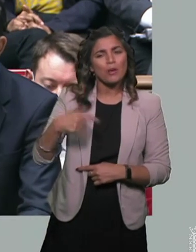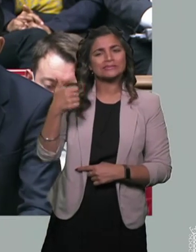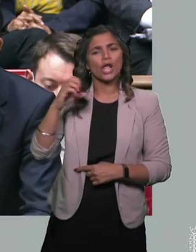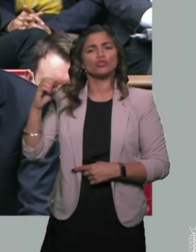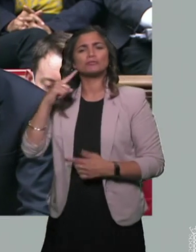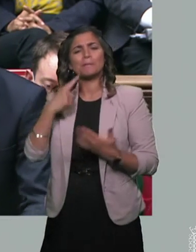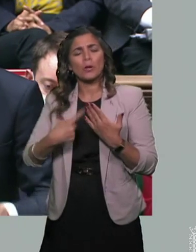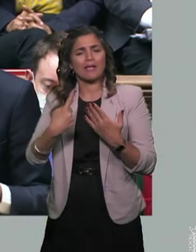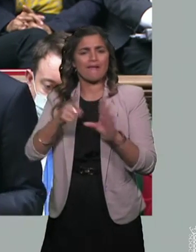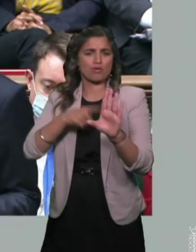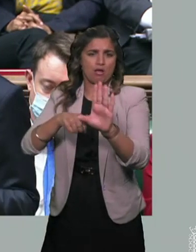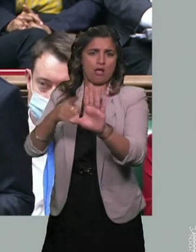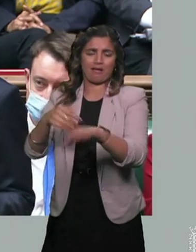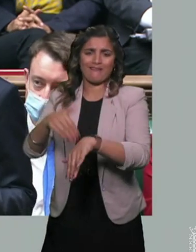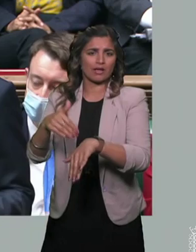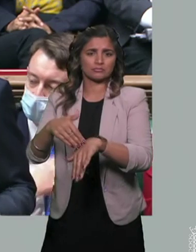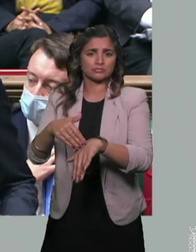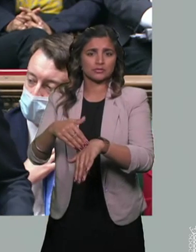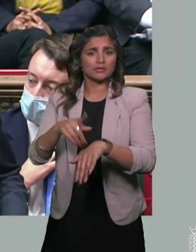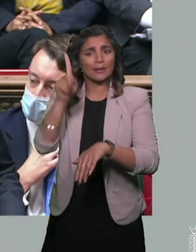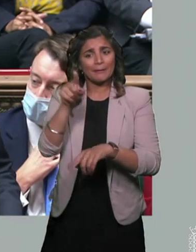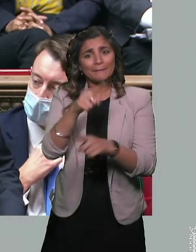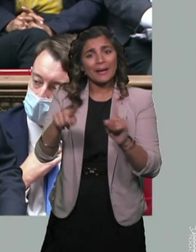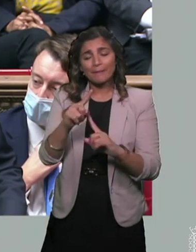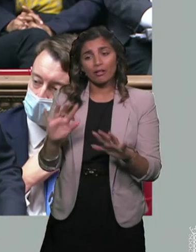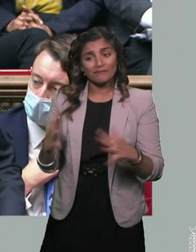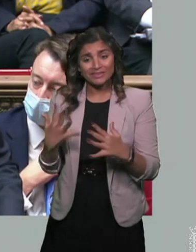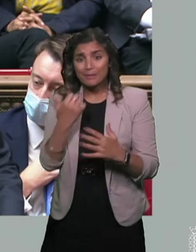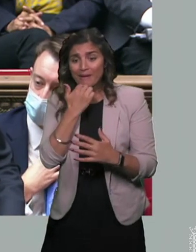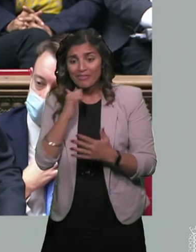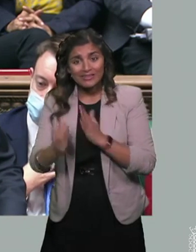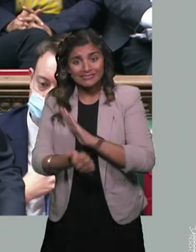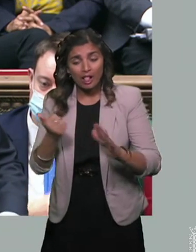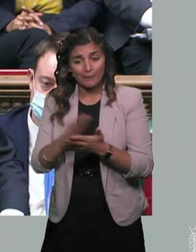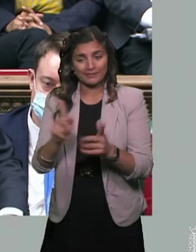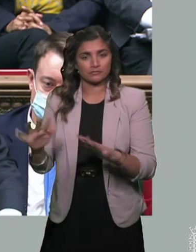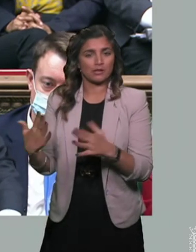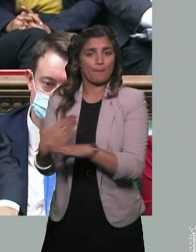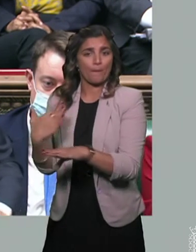People with poor numeracy skills are more than twice as likely to be unemployed as their peers.